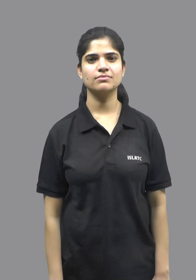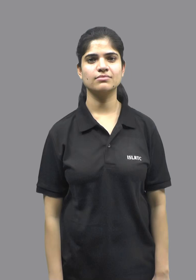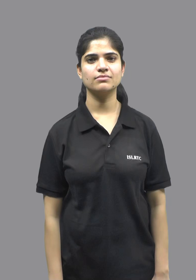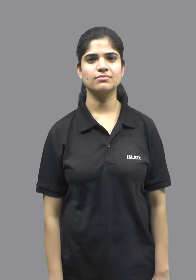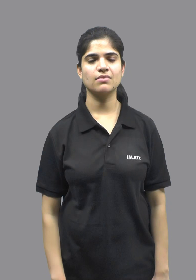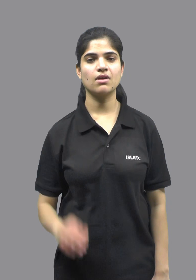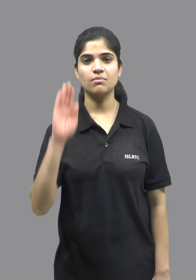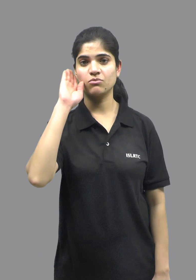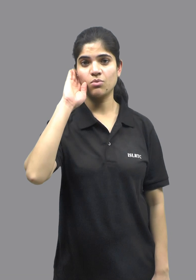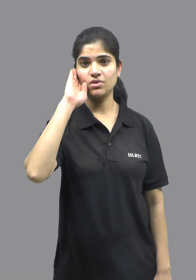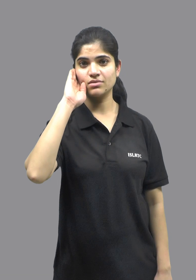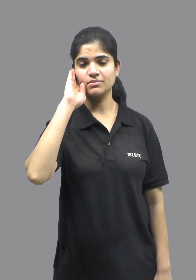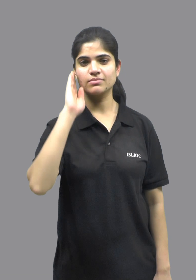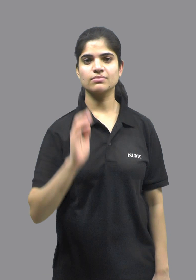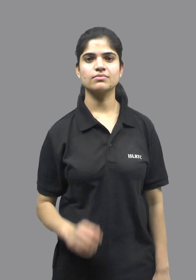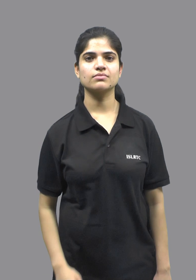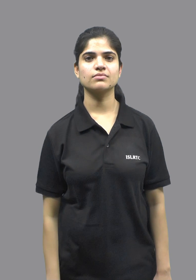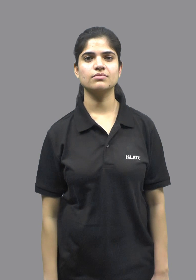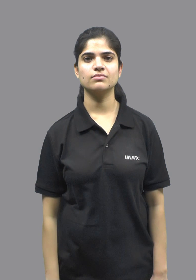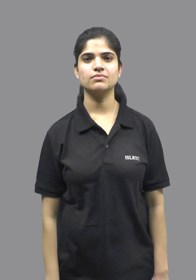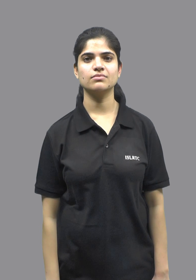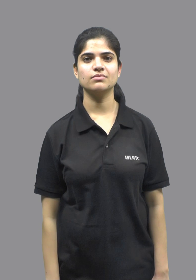Cell Mobile